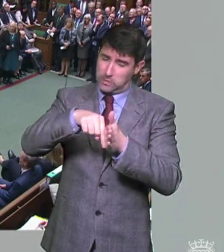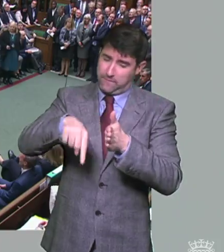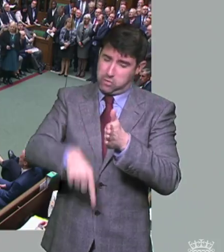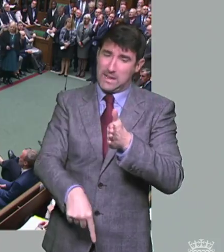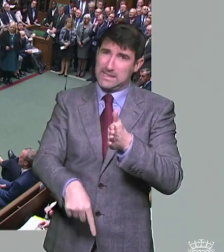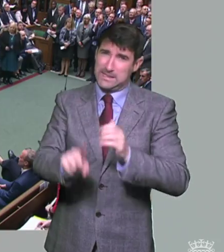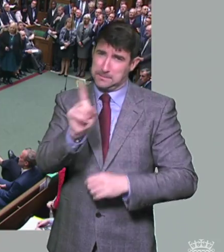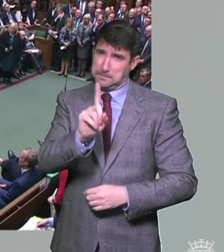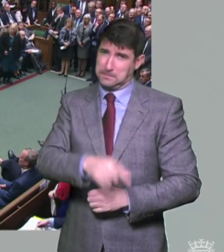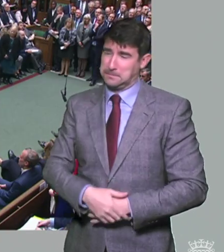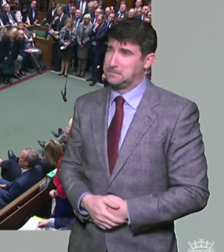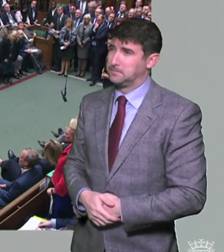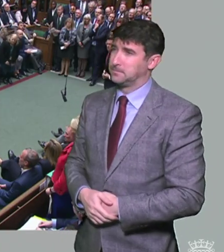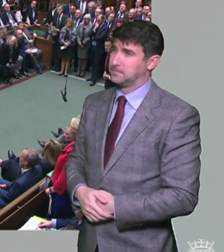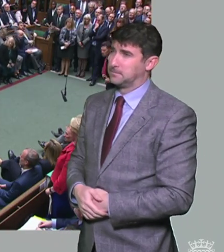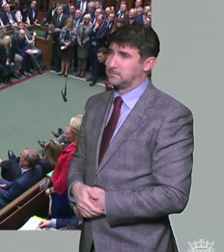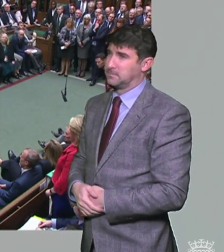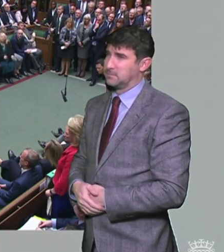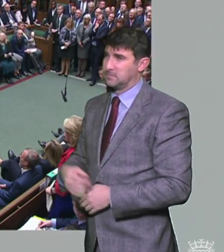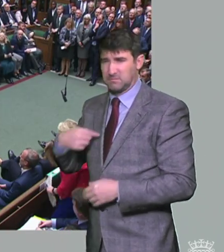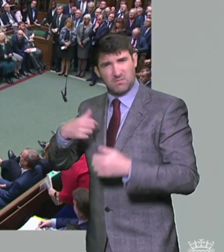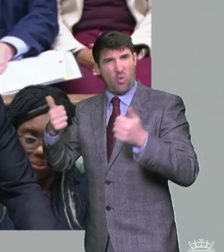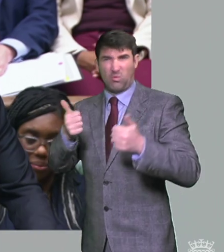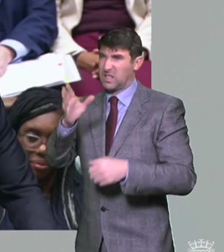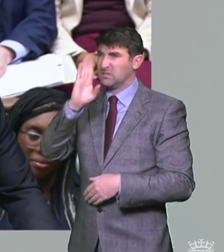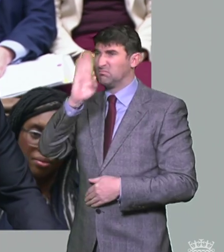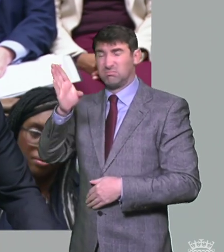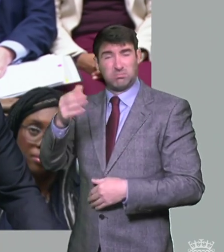I have already said that I stand by the manifesto on that.